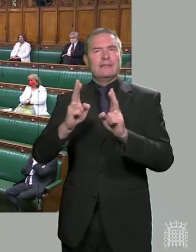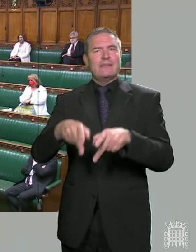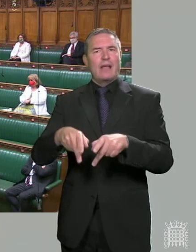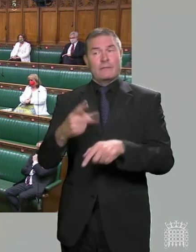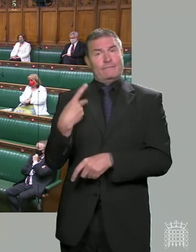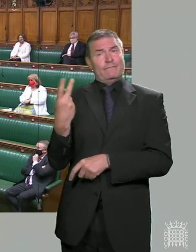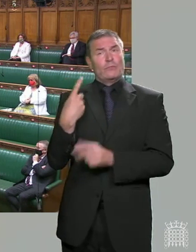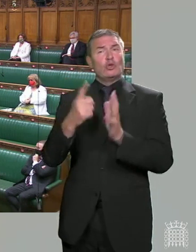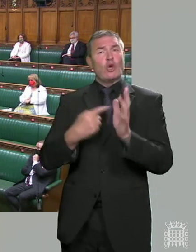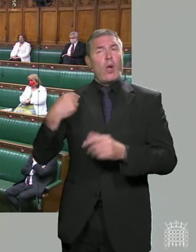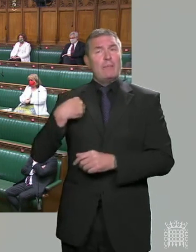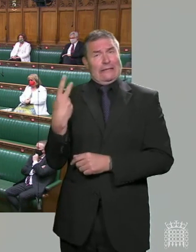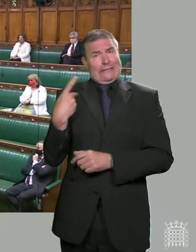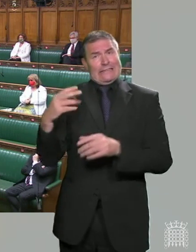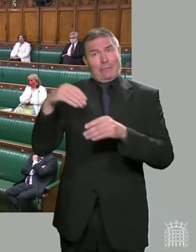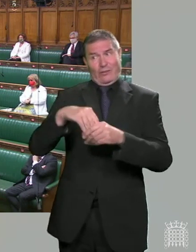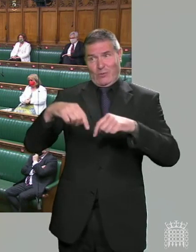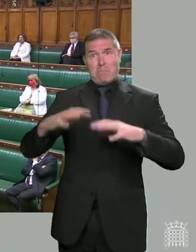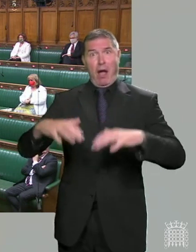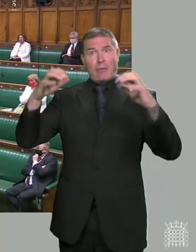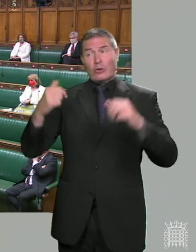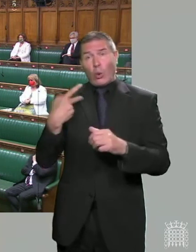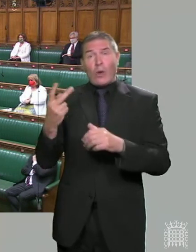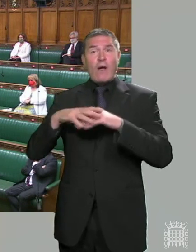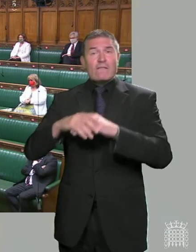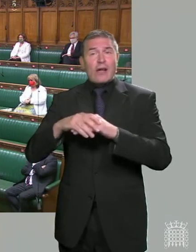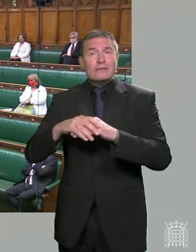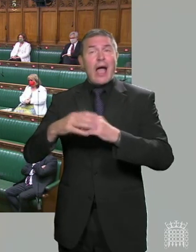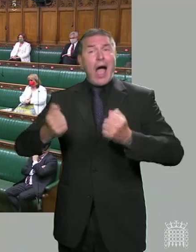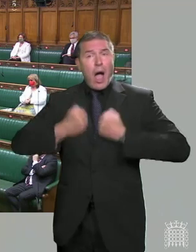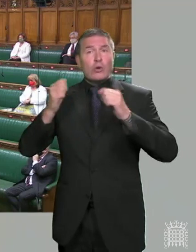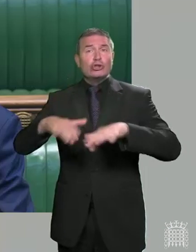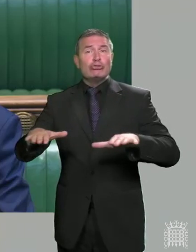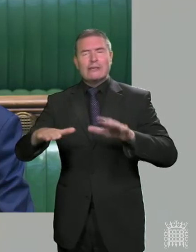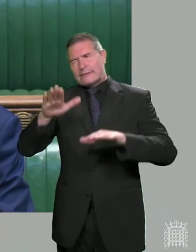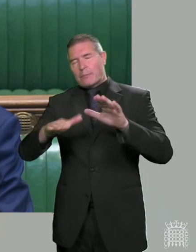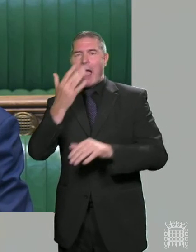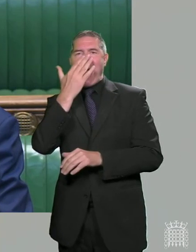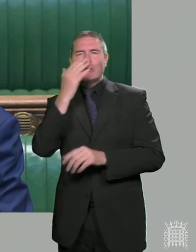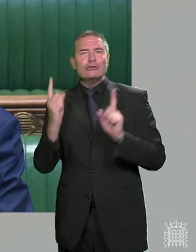Jo and I were in the same intake into this House; we were friends and our children are around the same age.